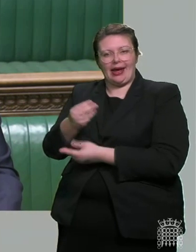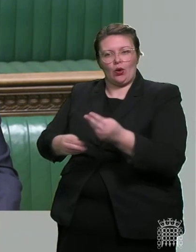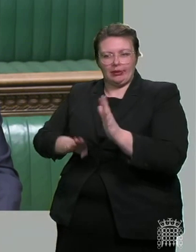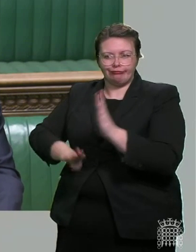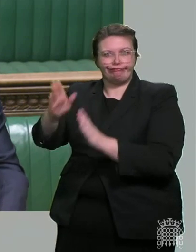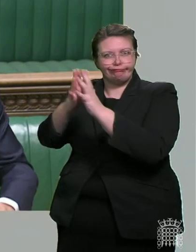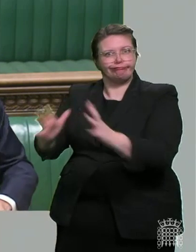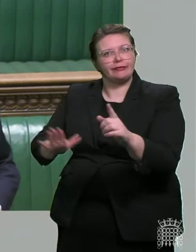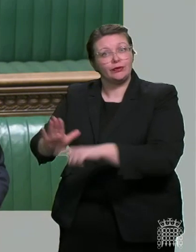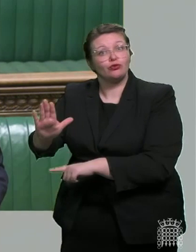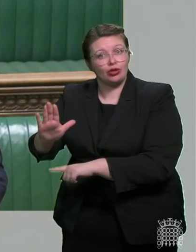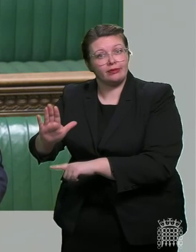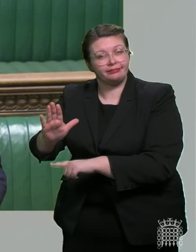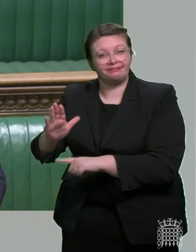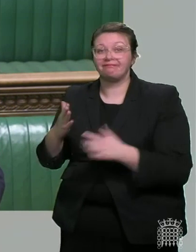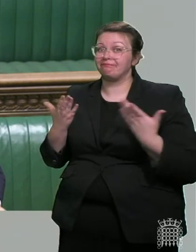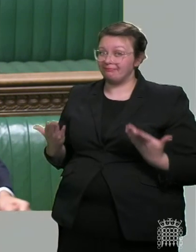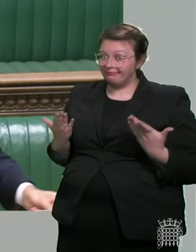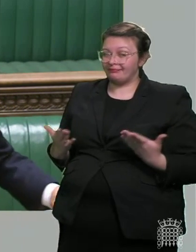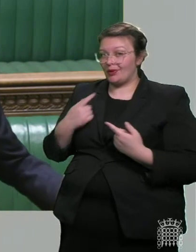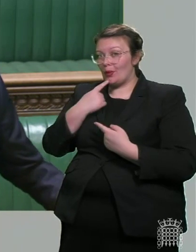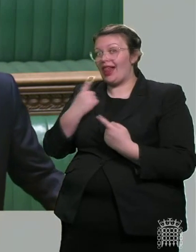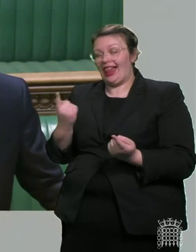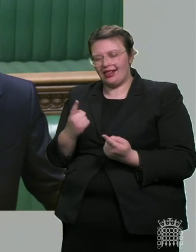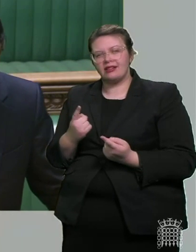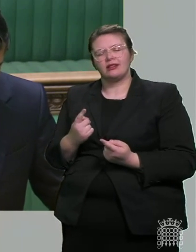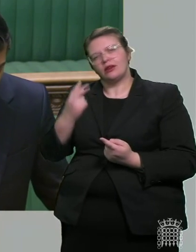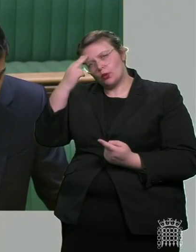So today I can announce the super deduction.